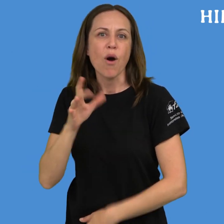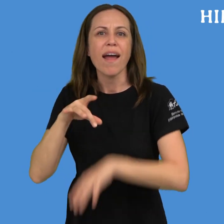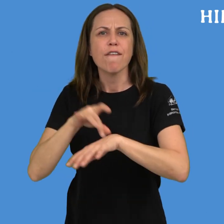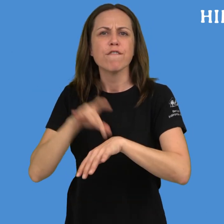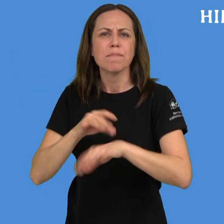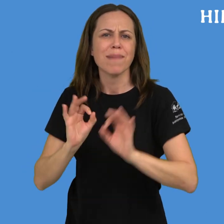enfermo